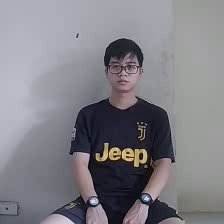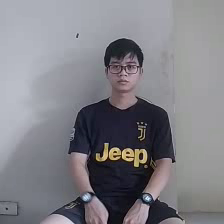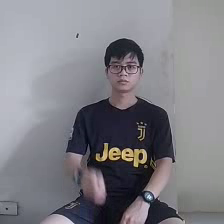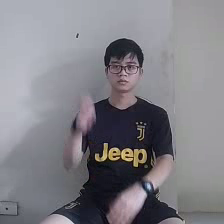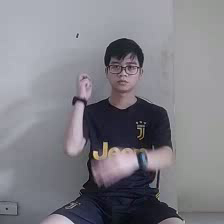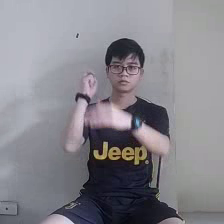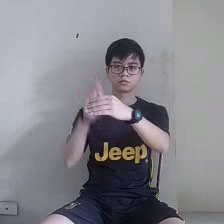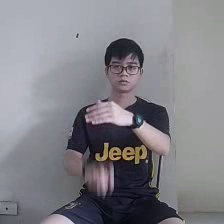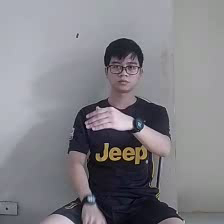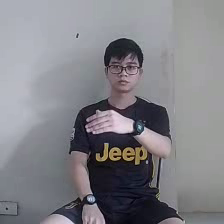Phạt